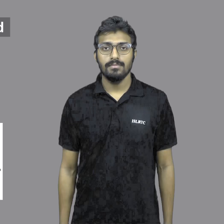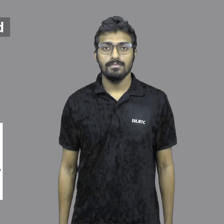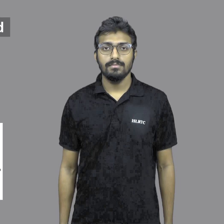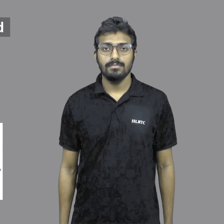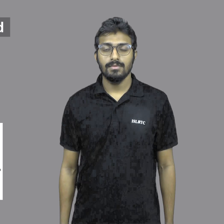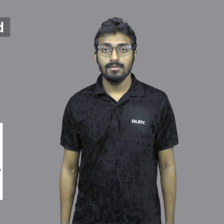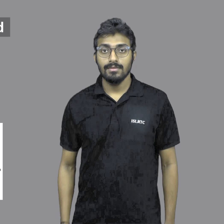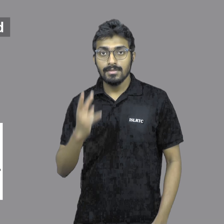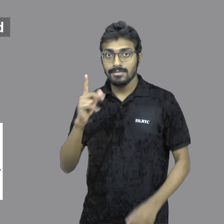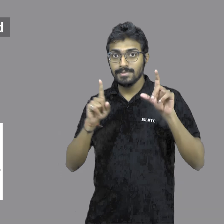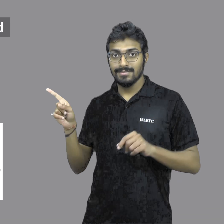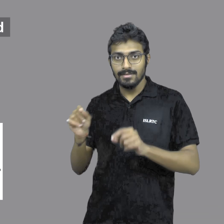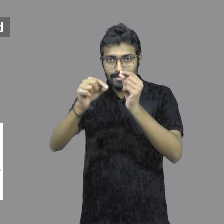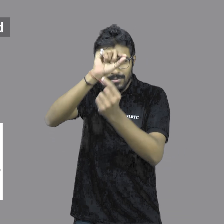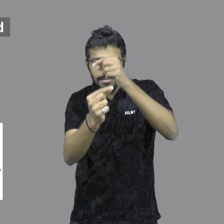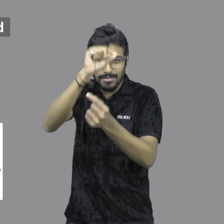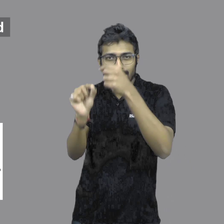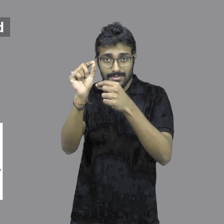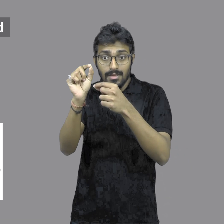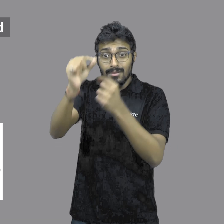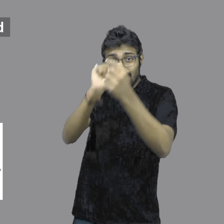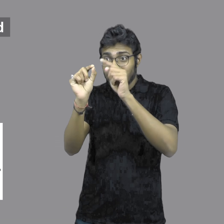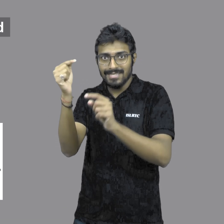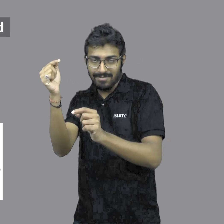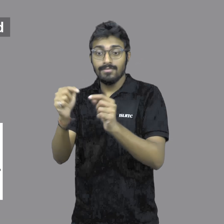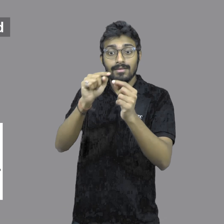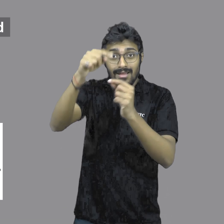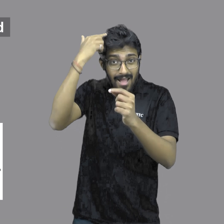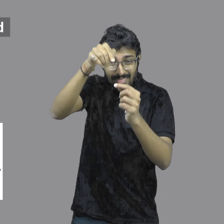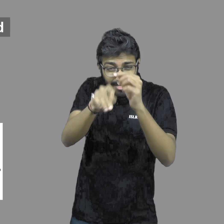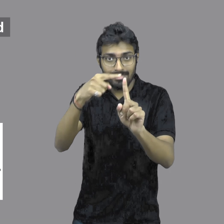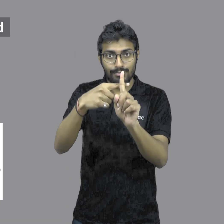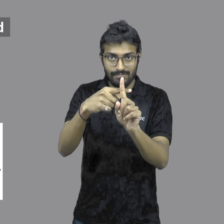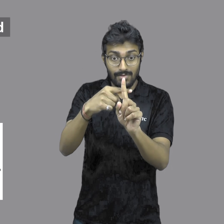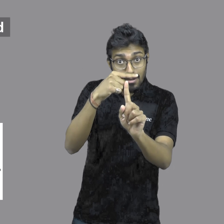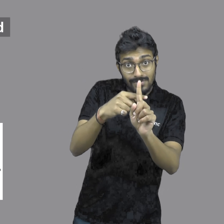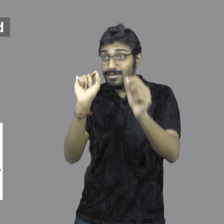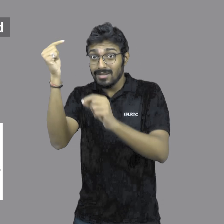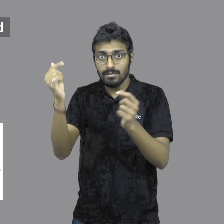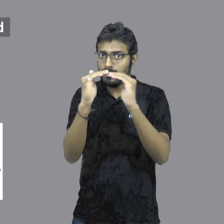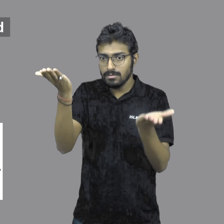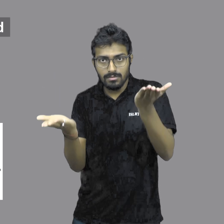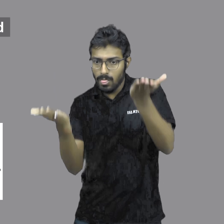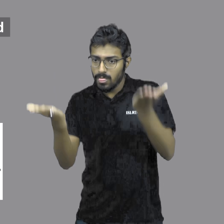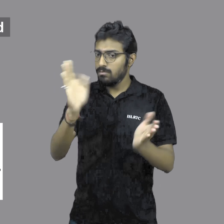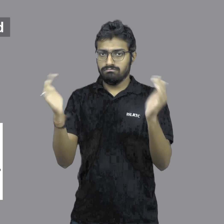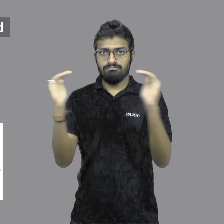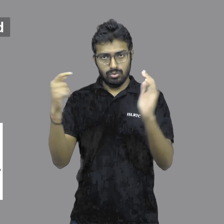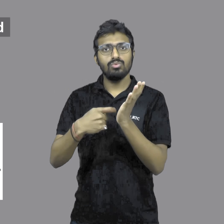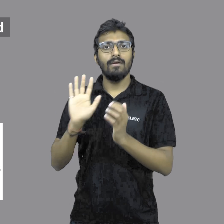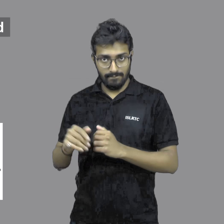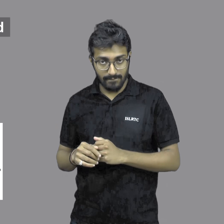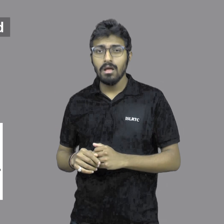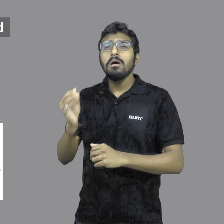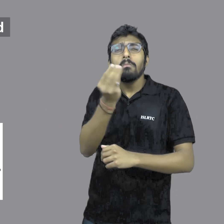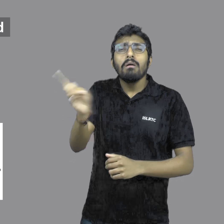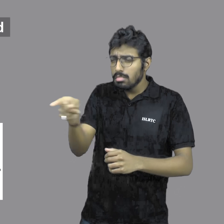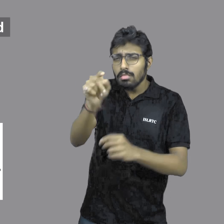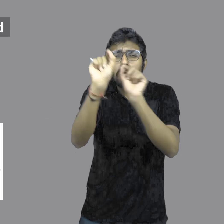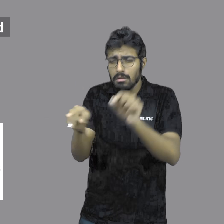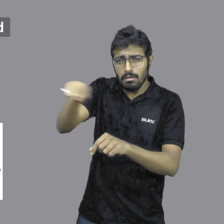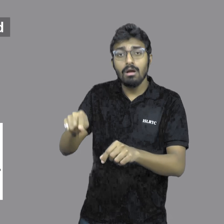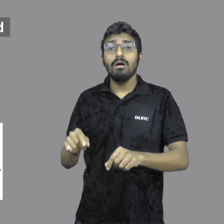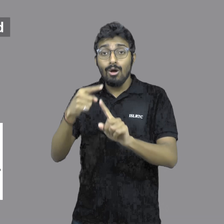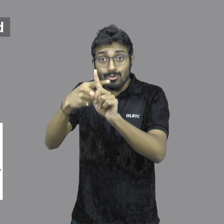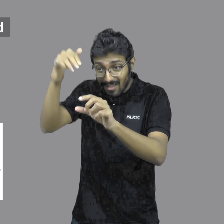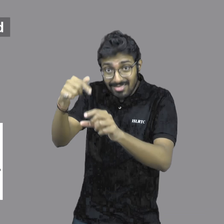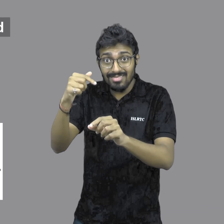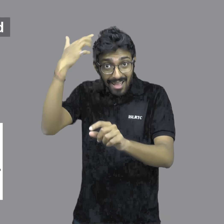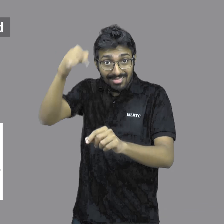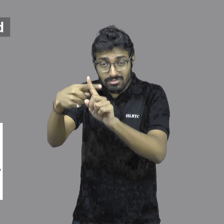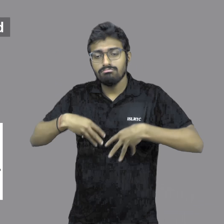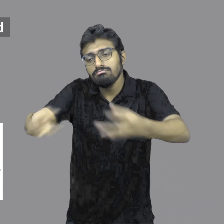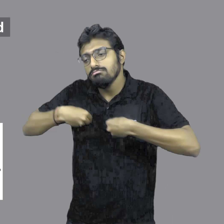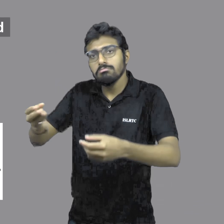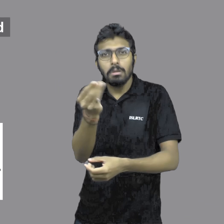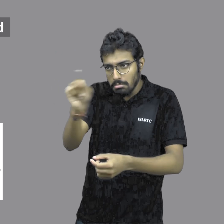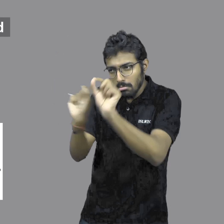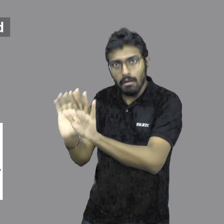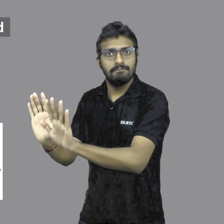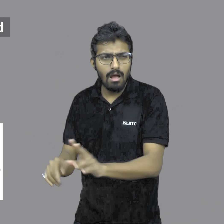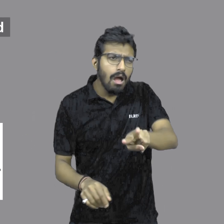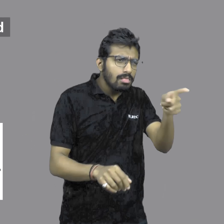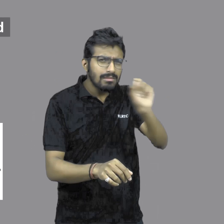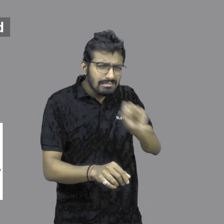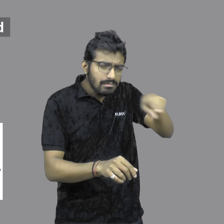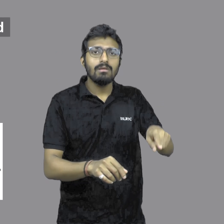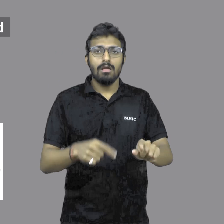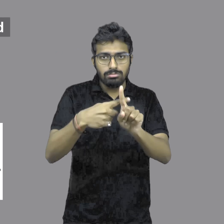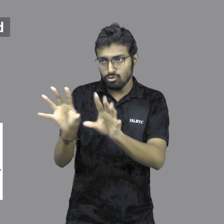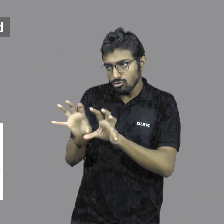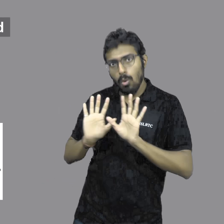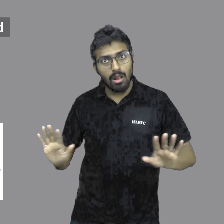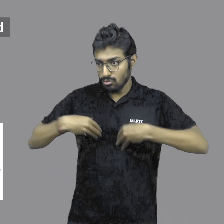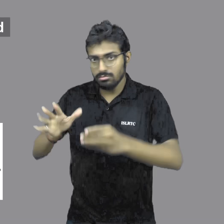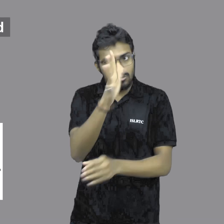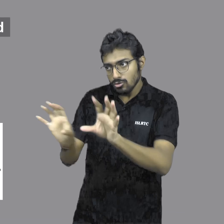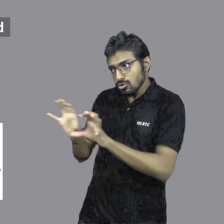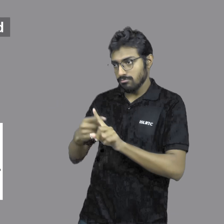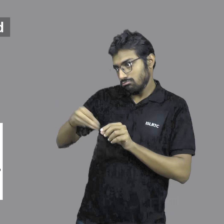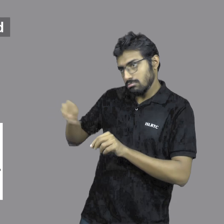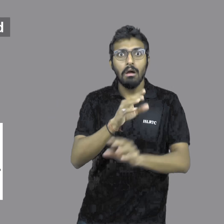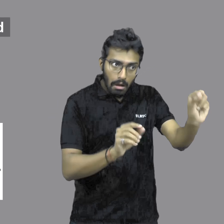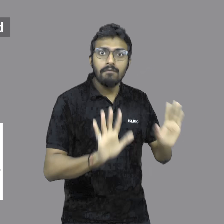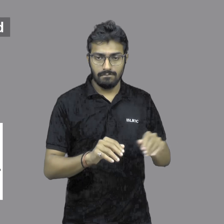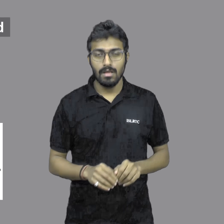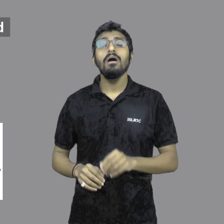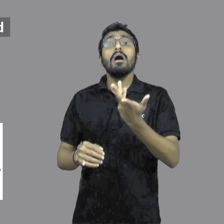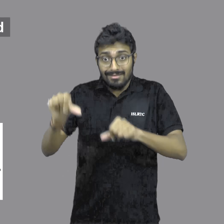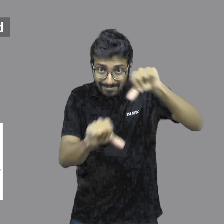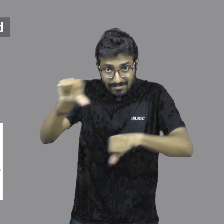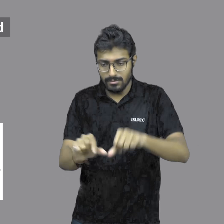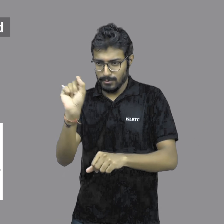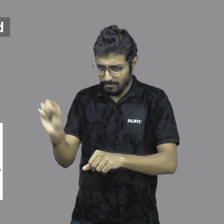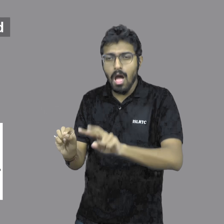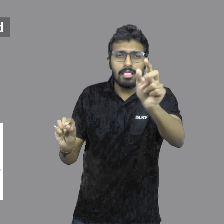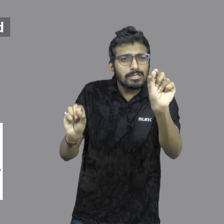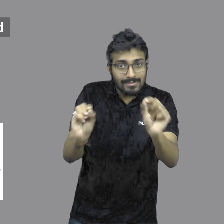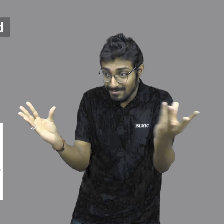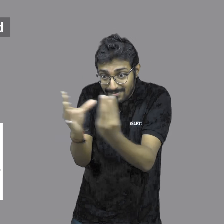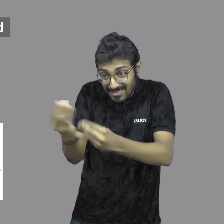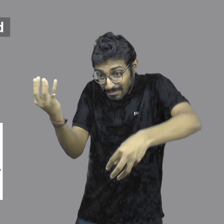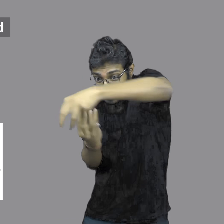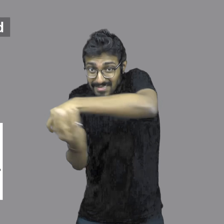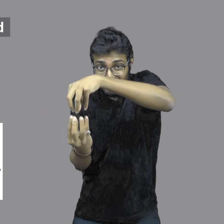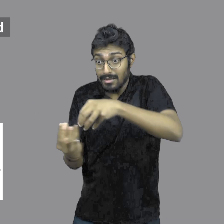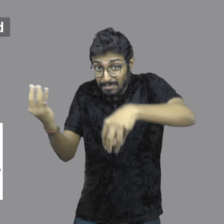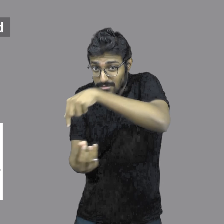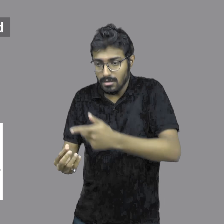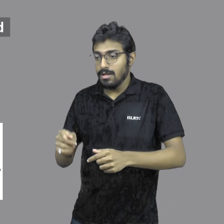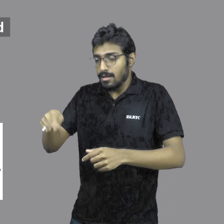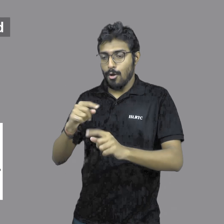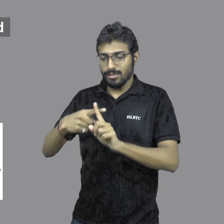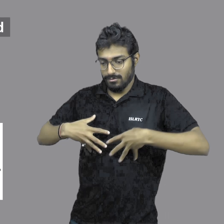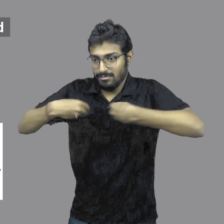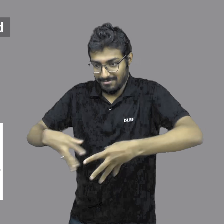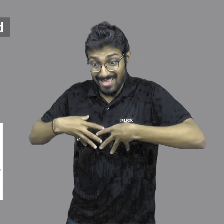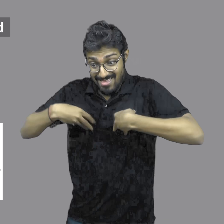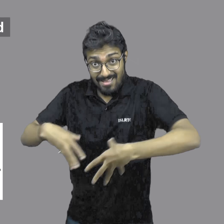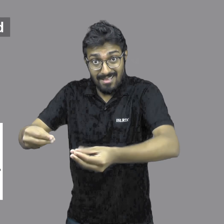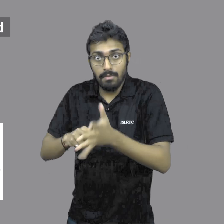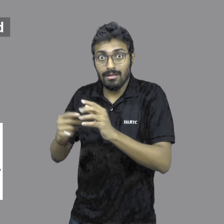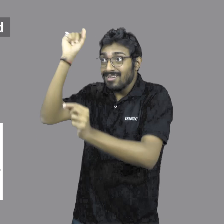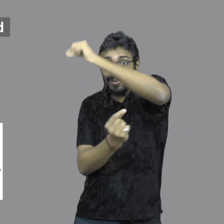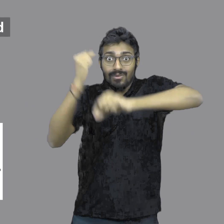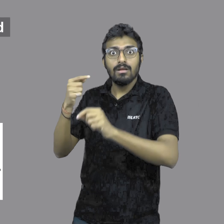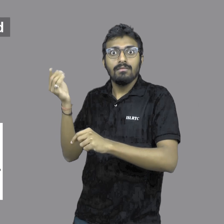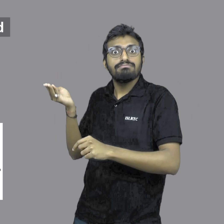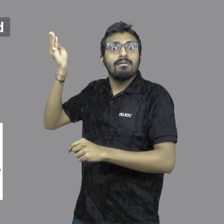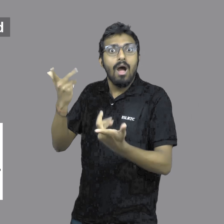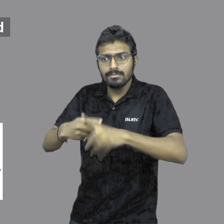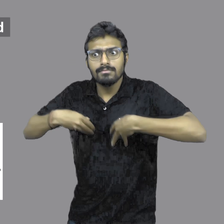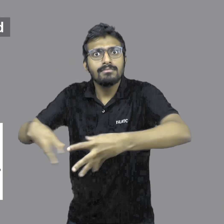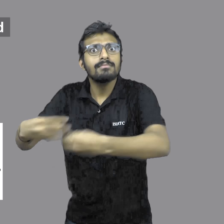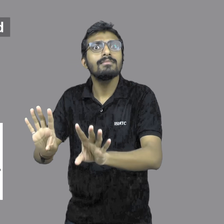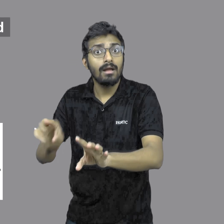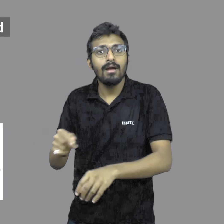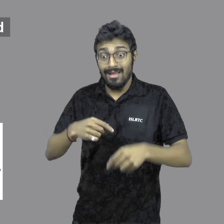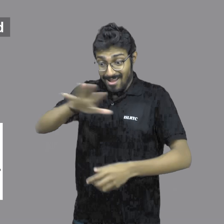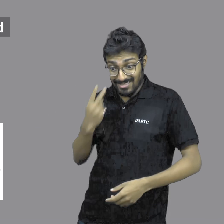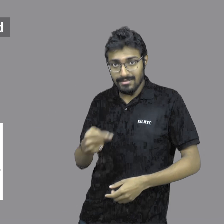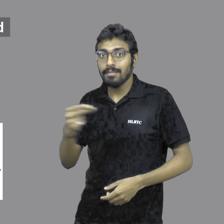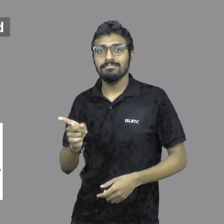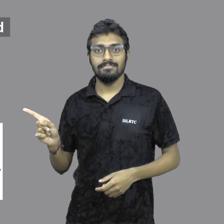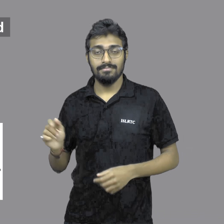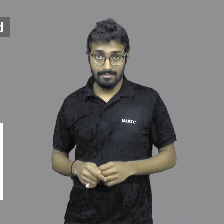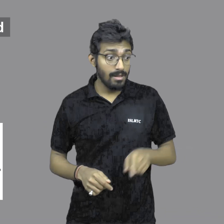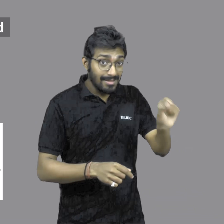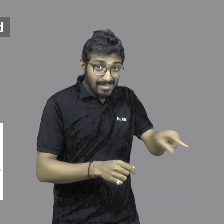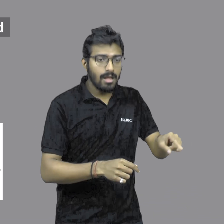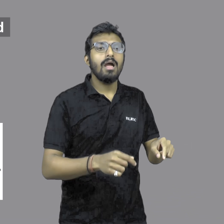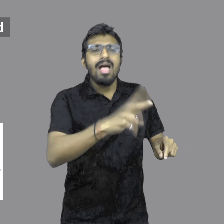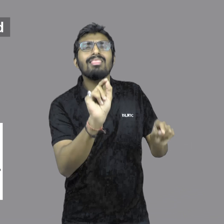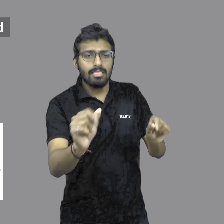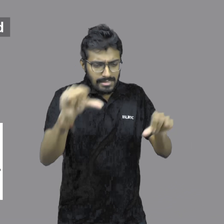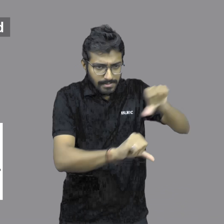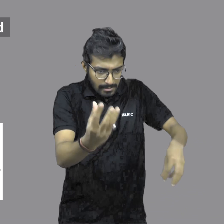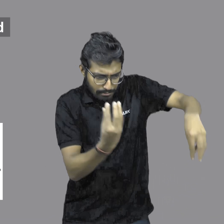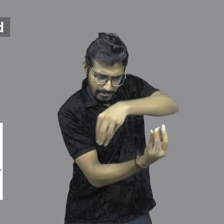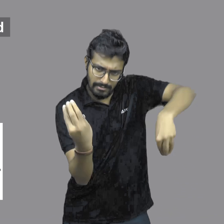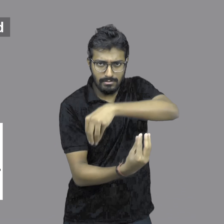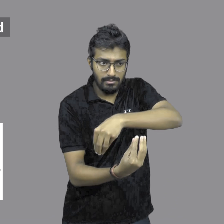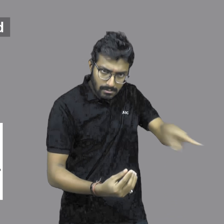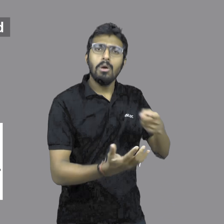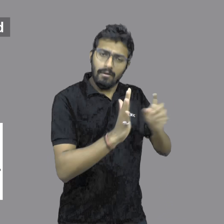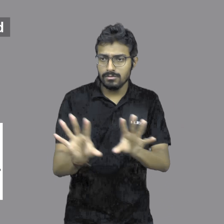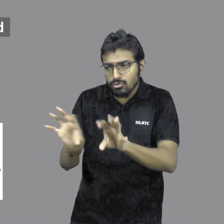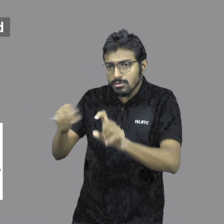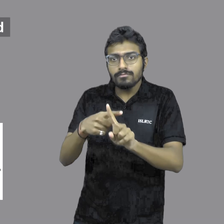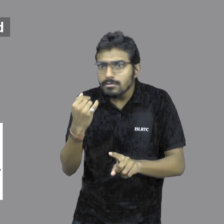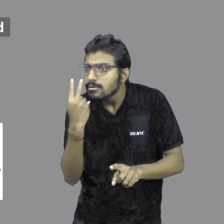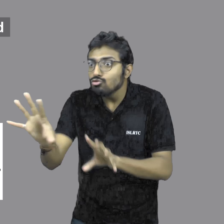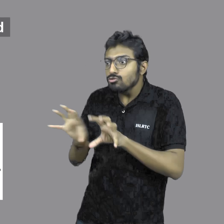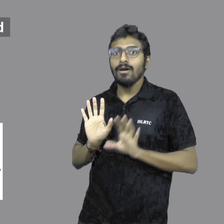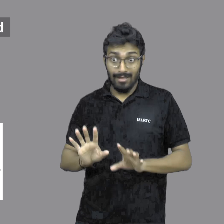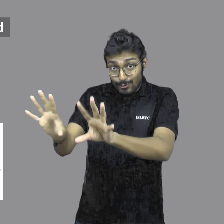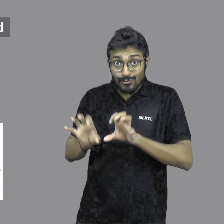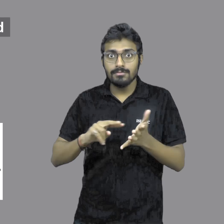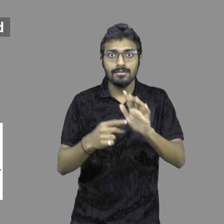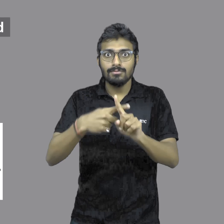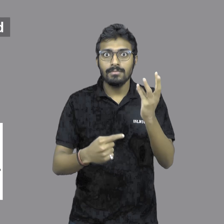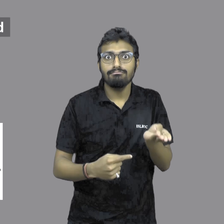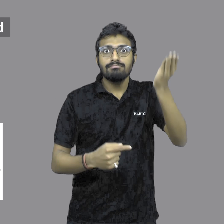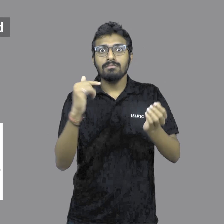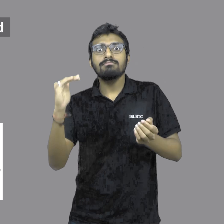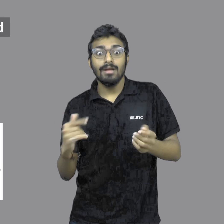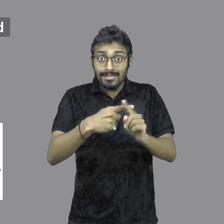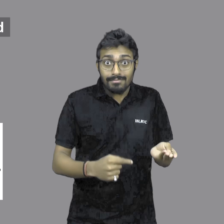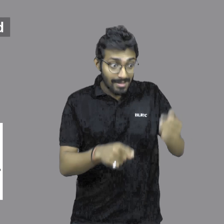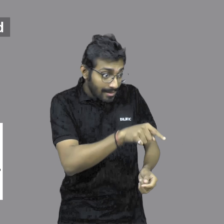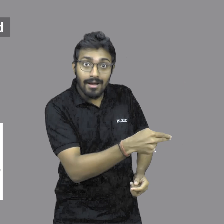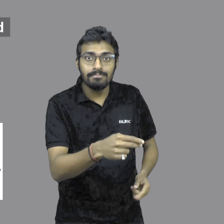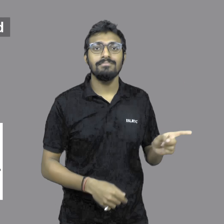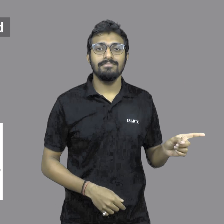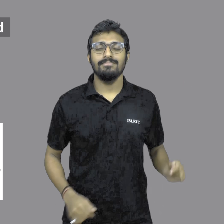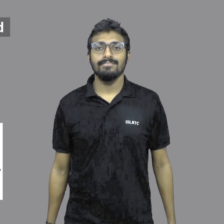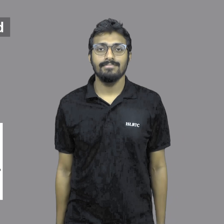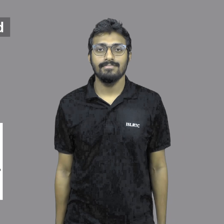Acid and Base